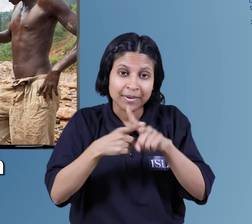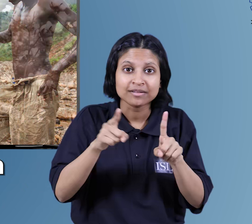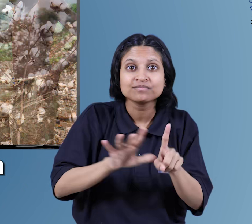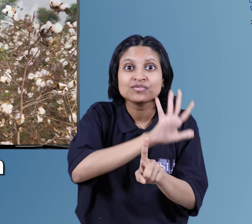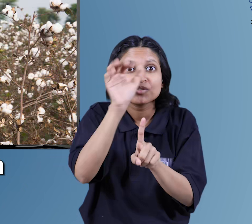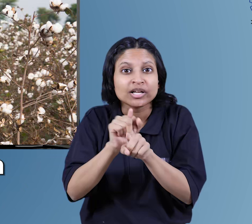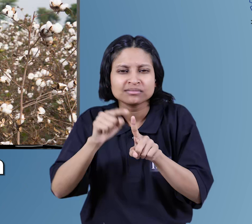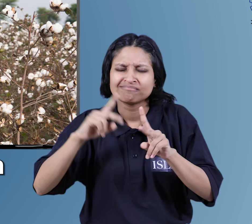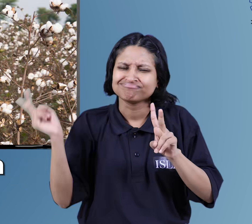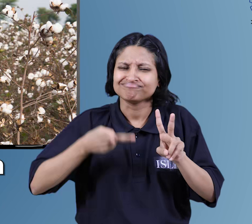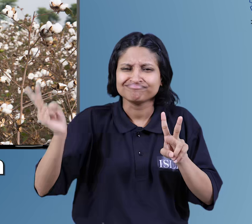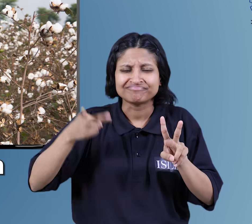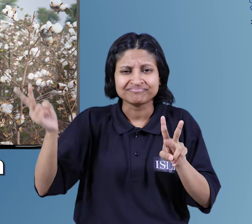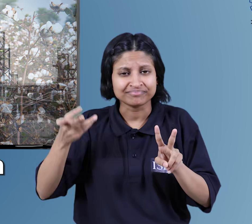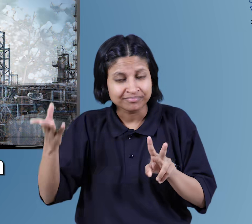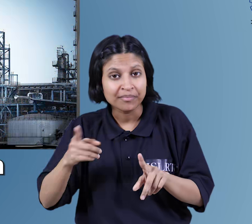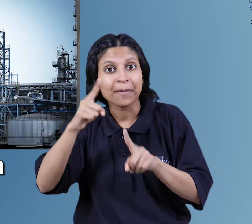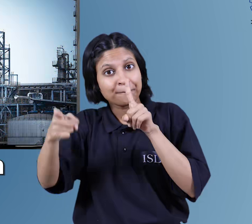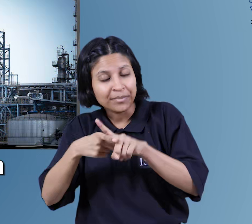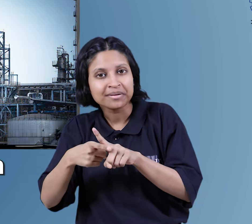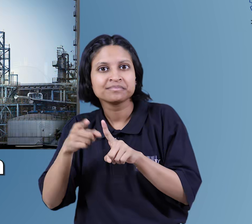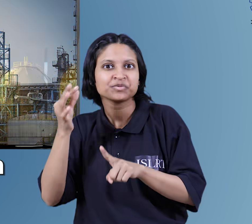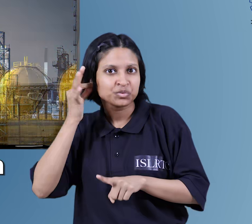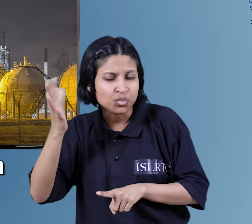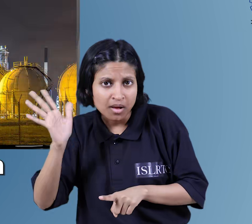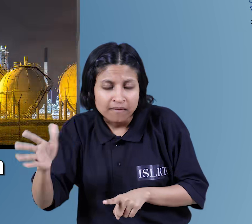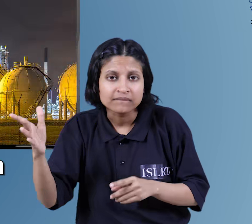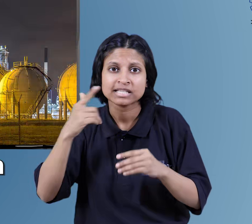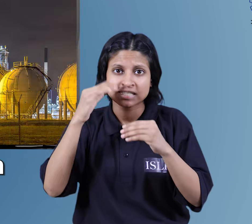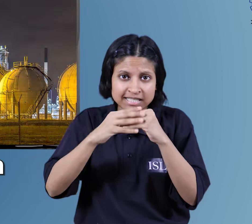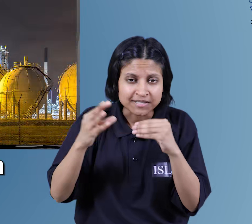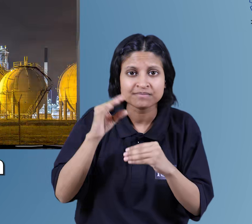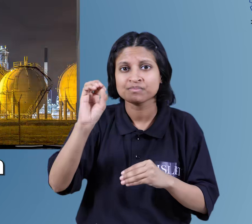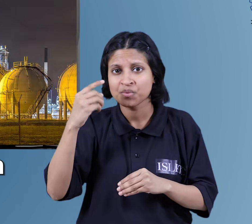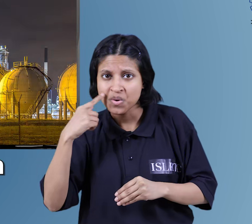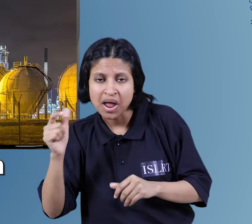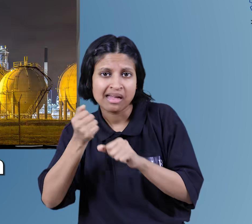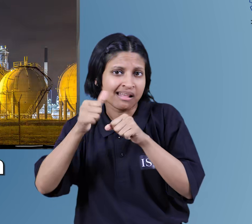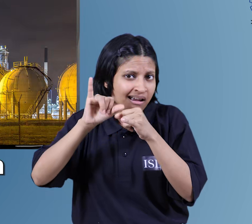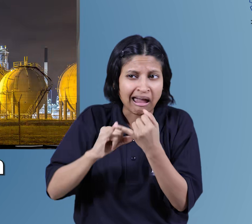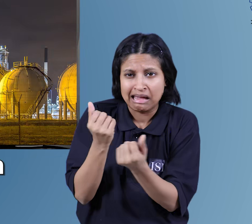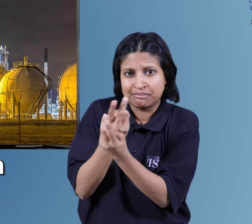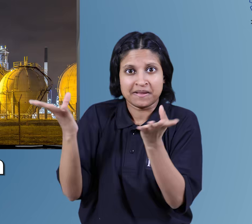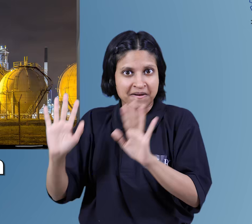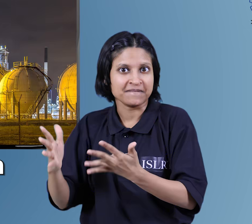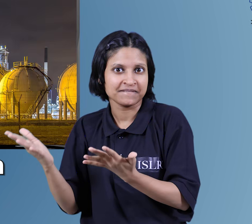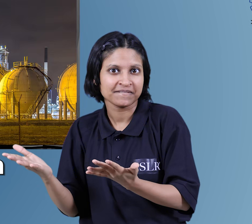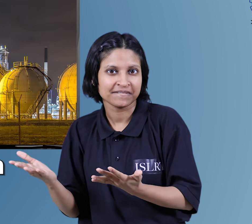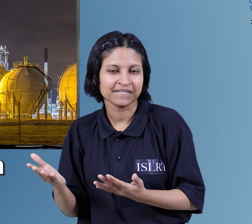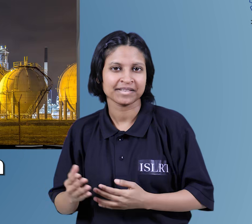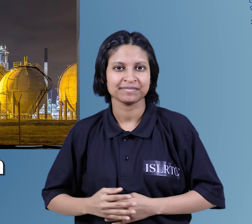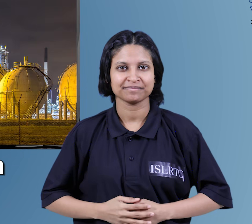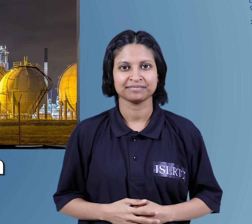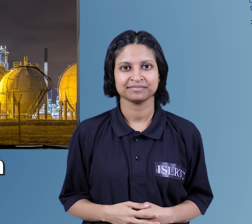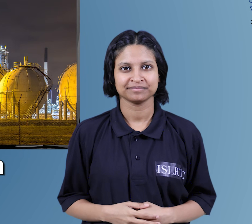oil, gas, etc..